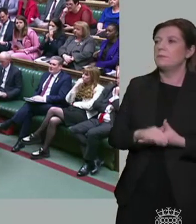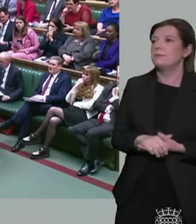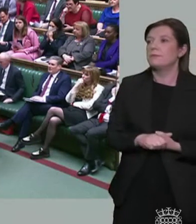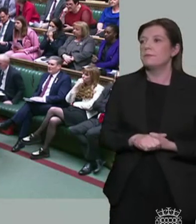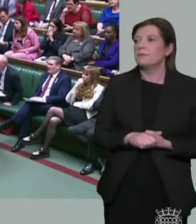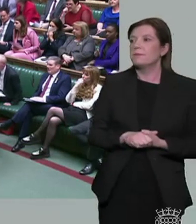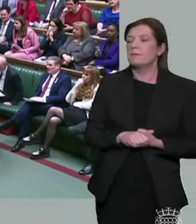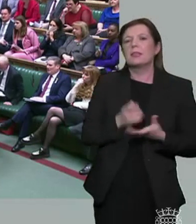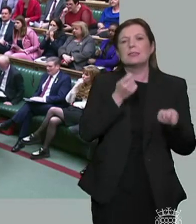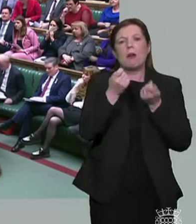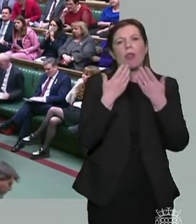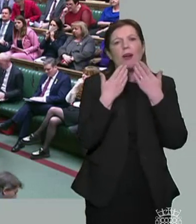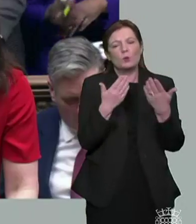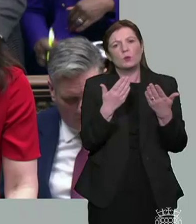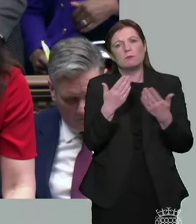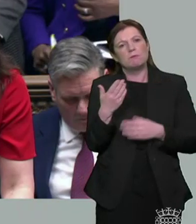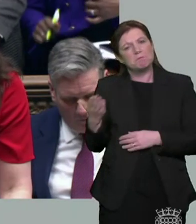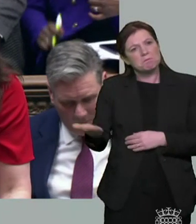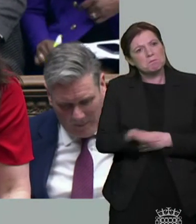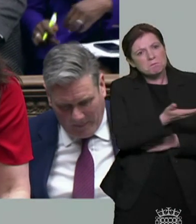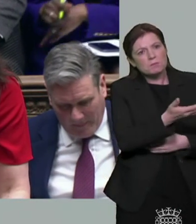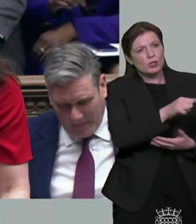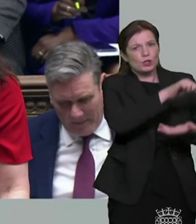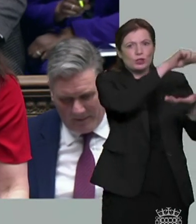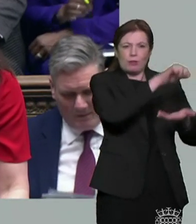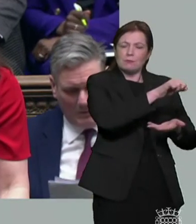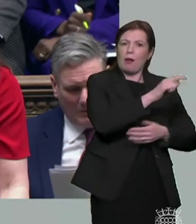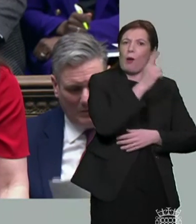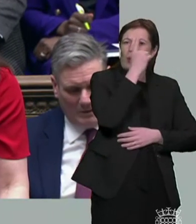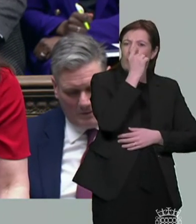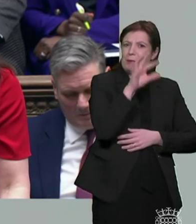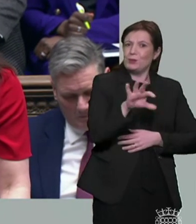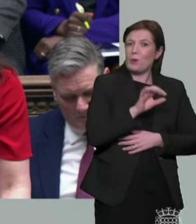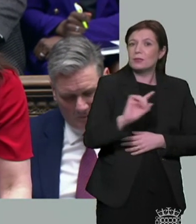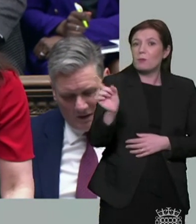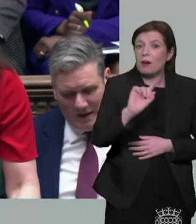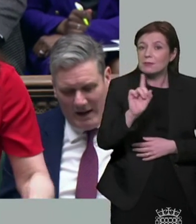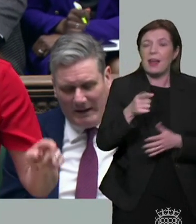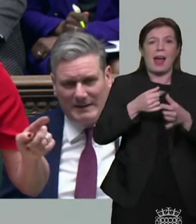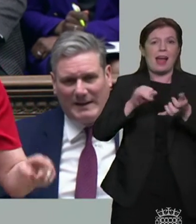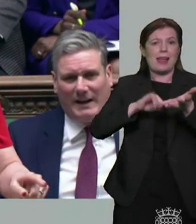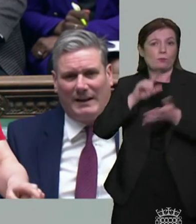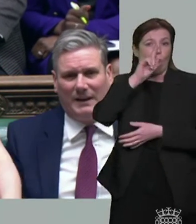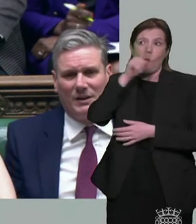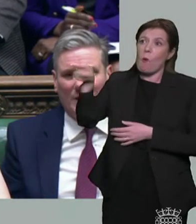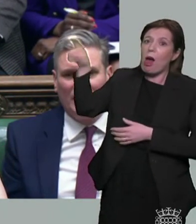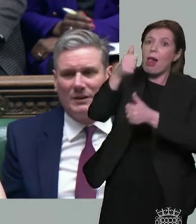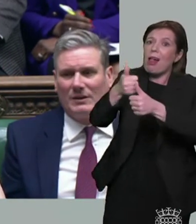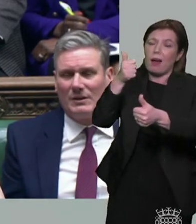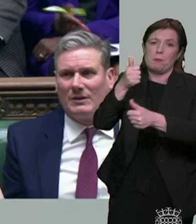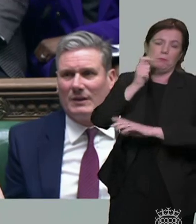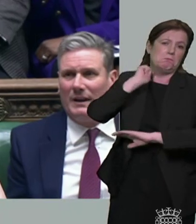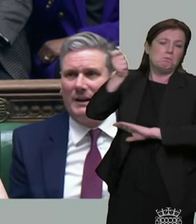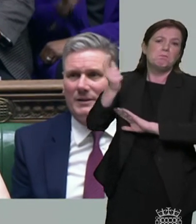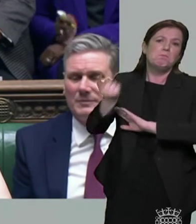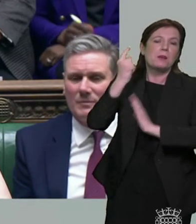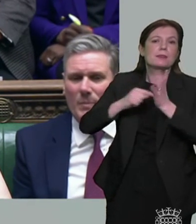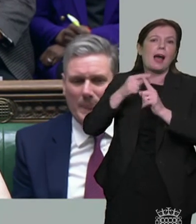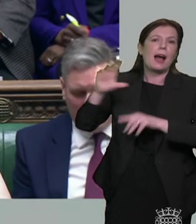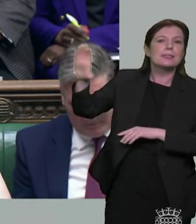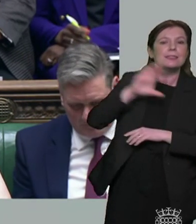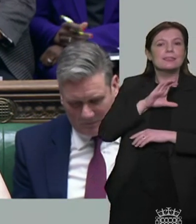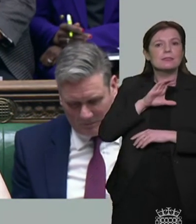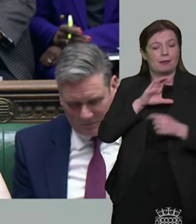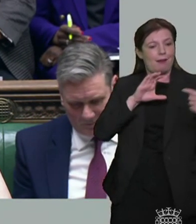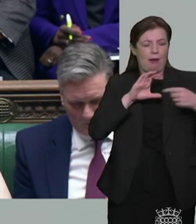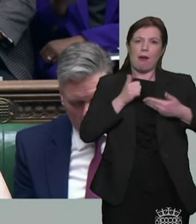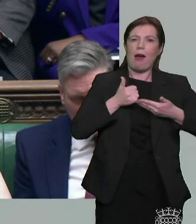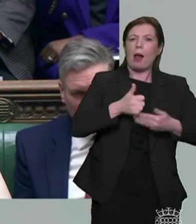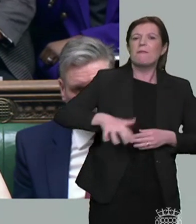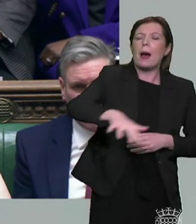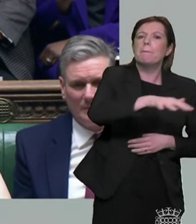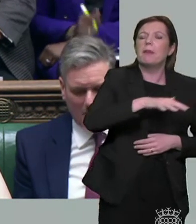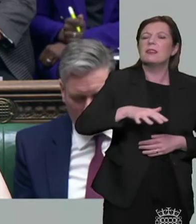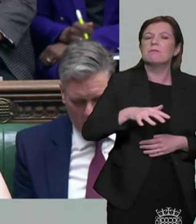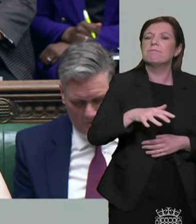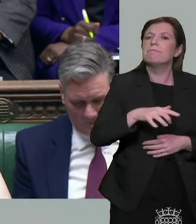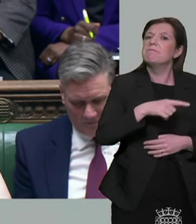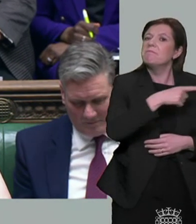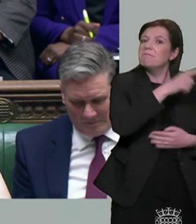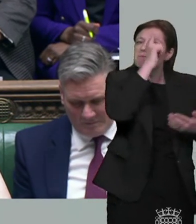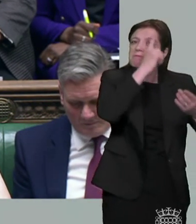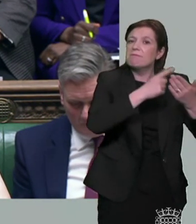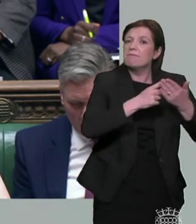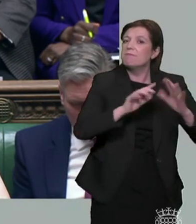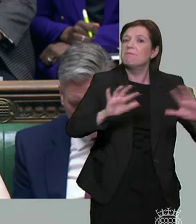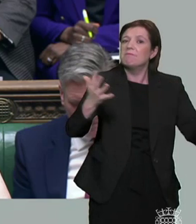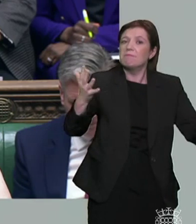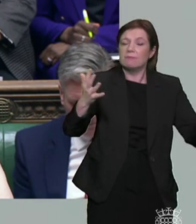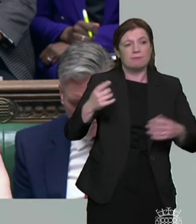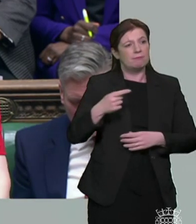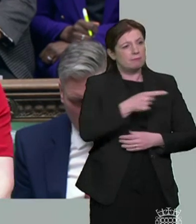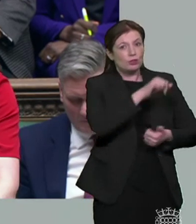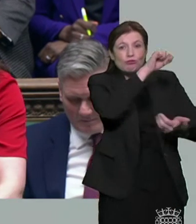Thank you, Mr Speaker. Today was the day that the Chancellor could have put a windfall tax on oil and gas producers to provide real help for families, but he did not.